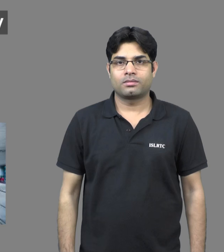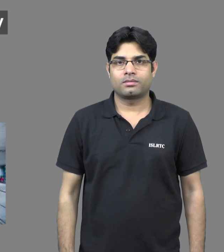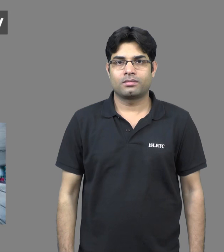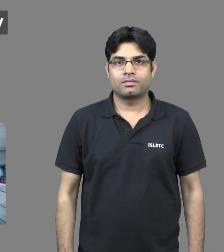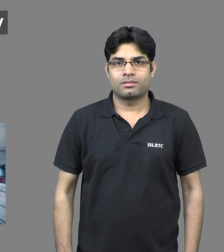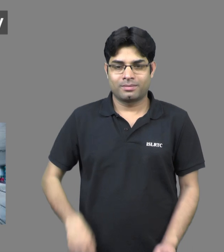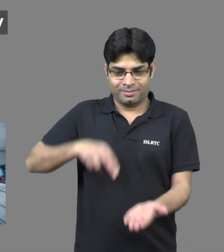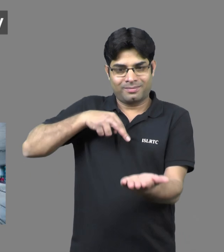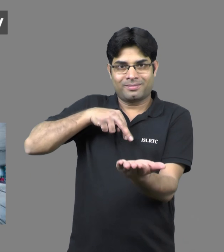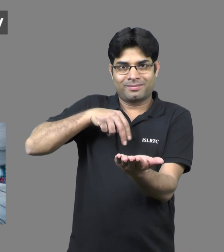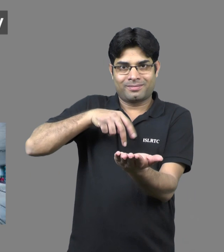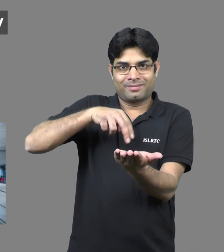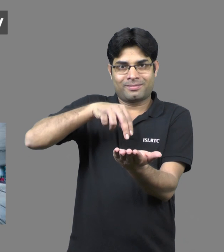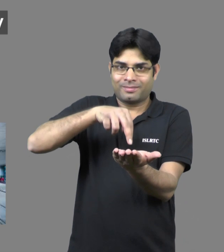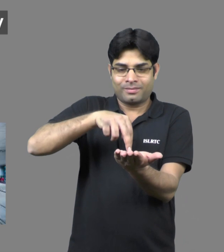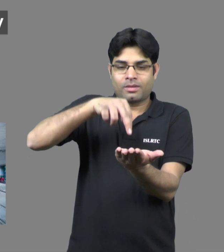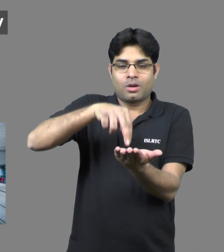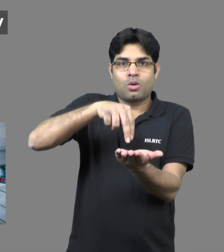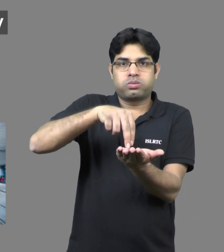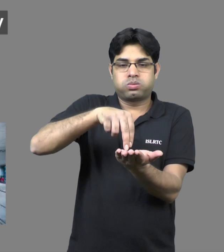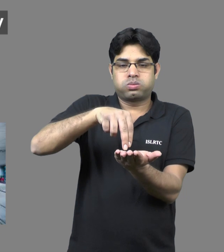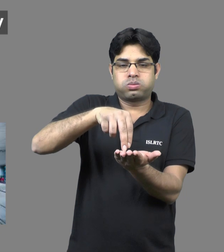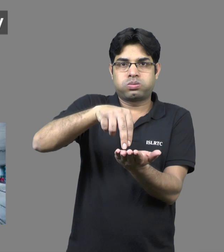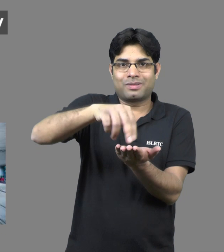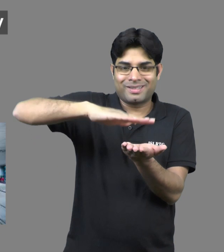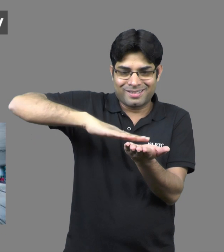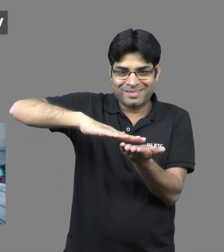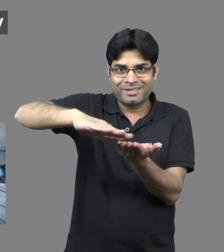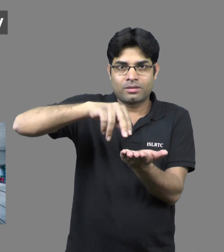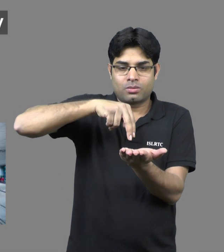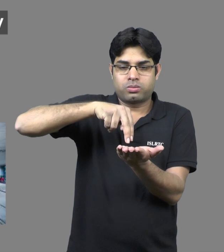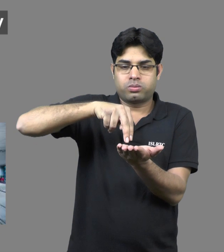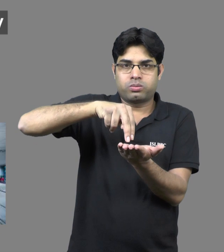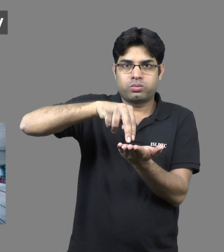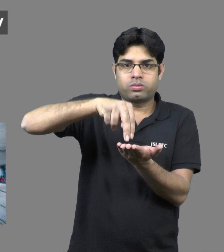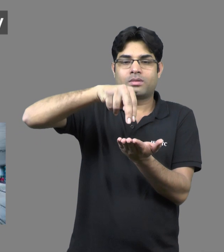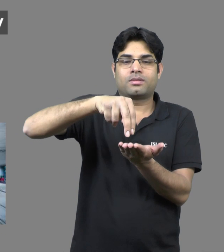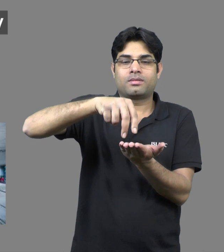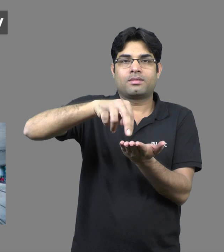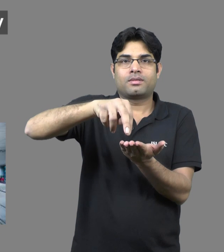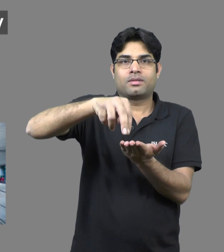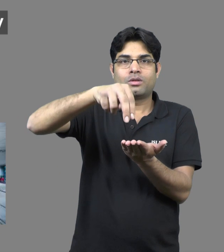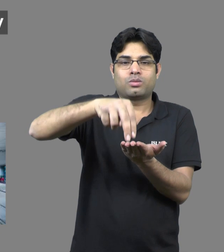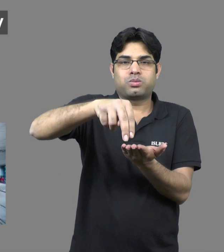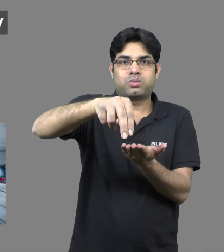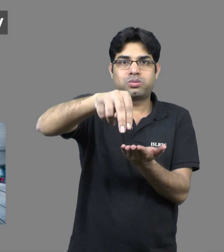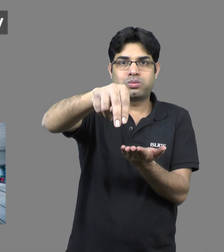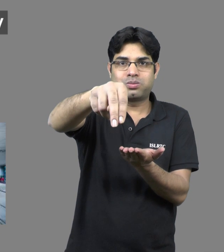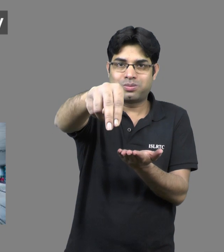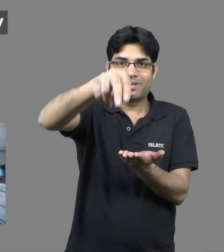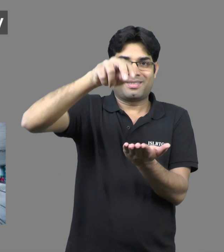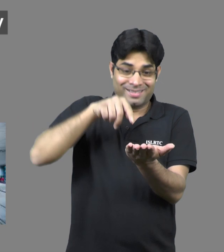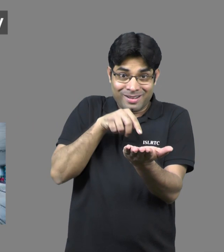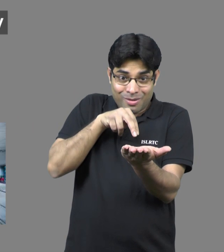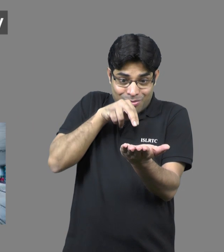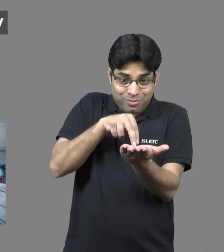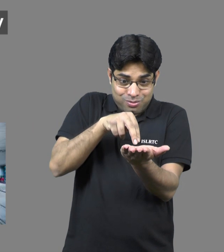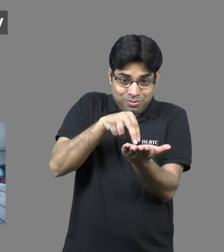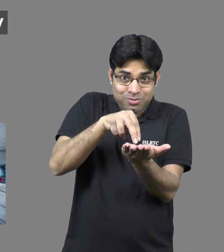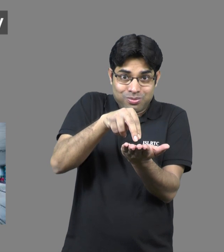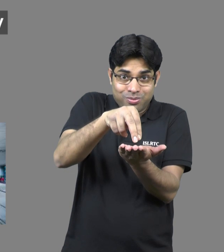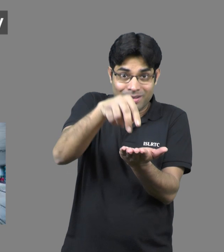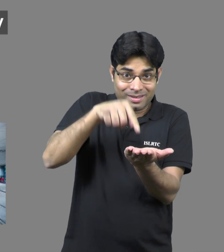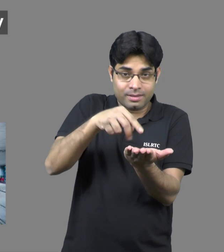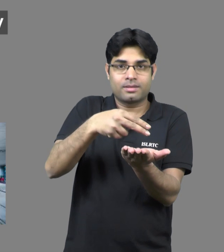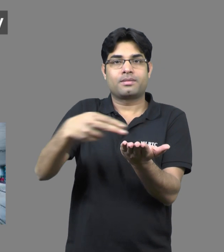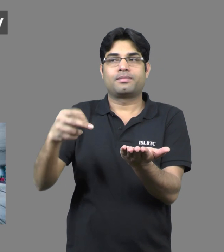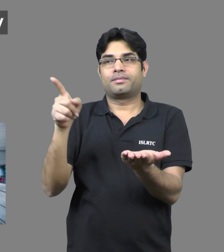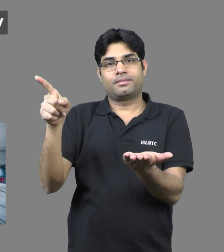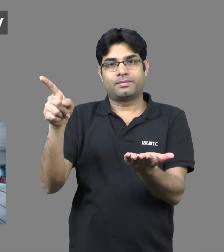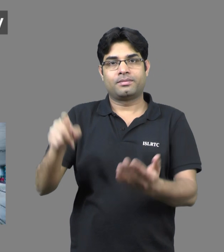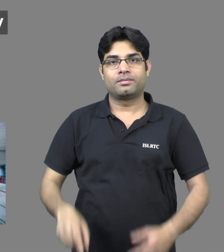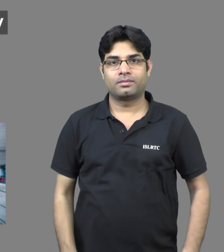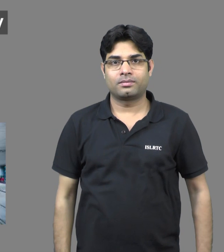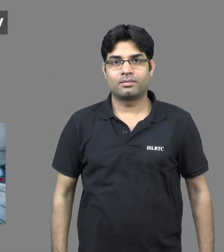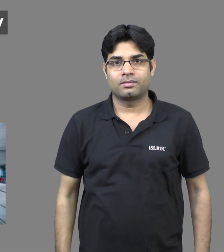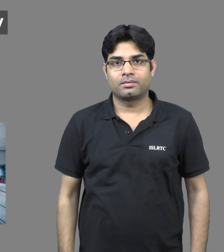Moving Walkway Autowalk Travelator